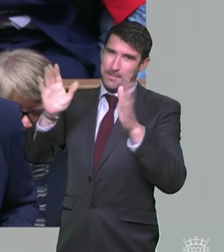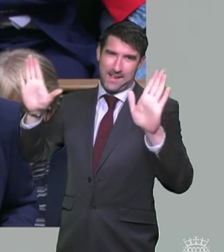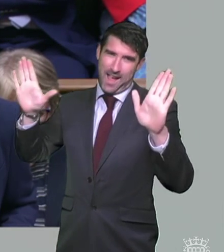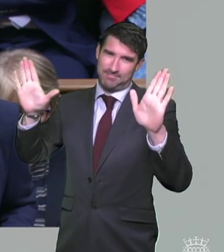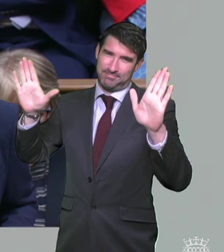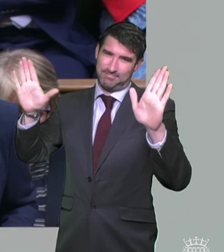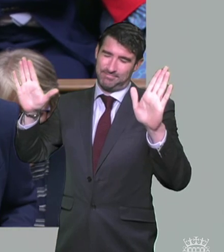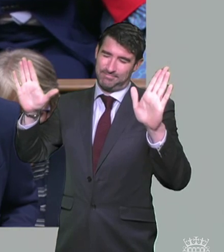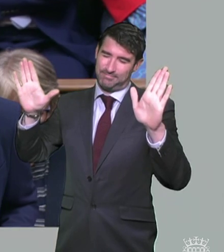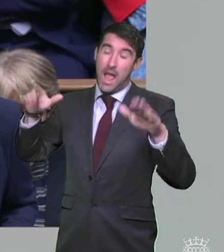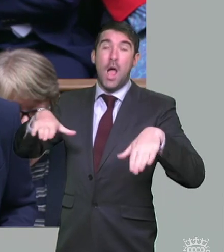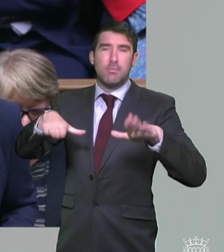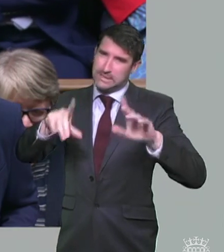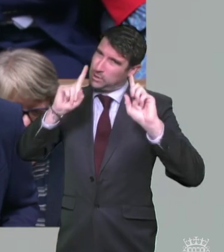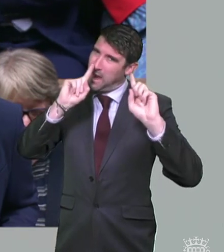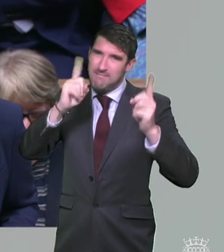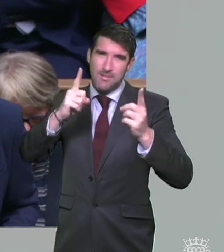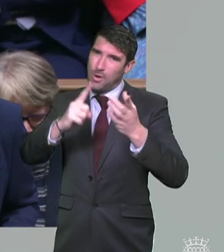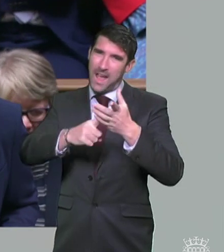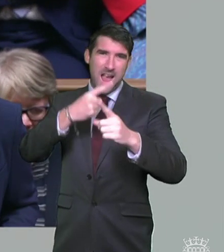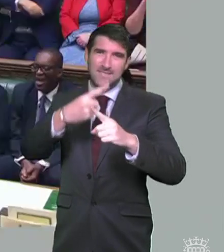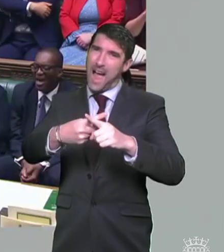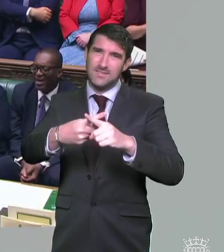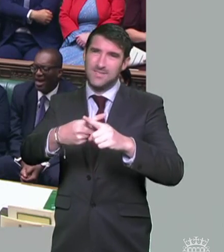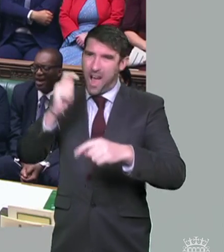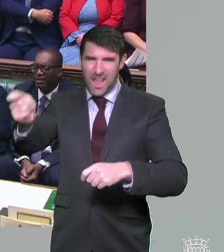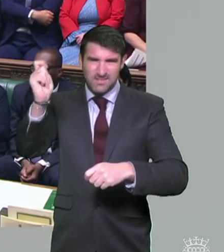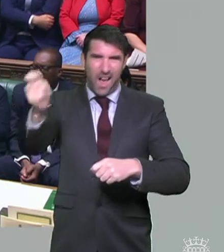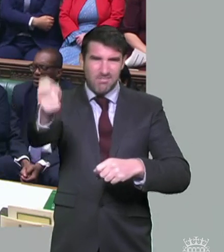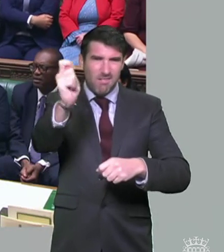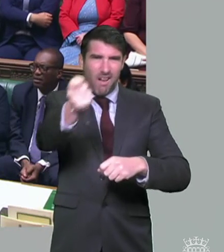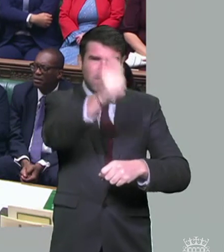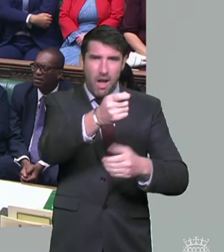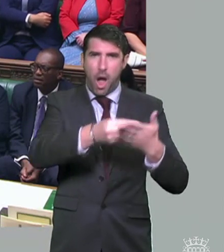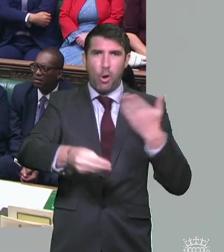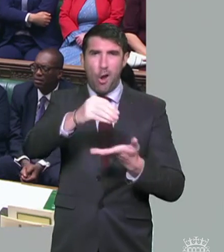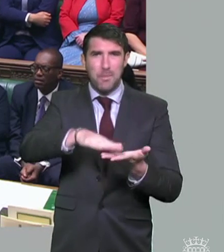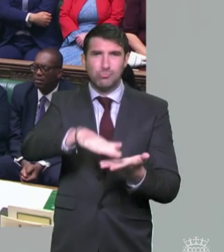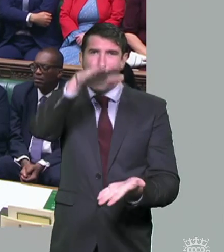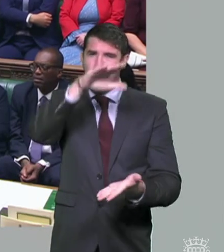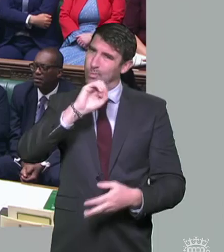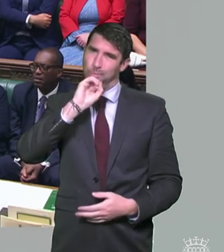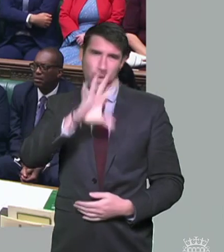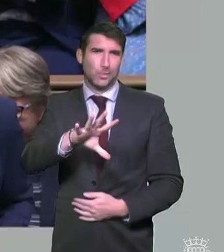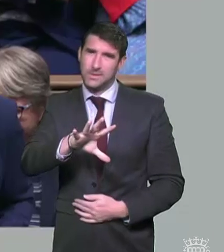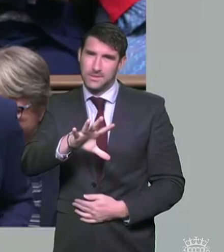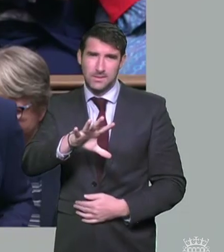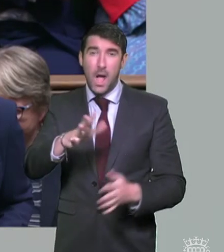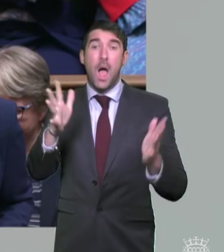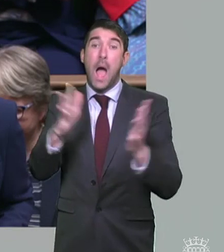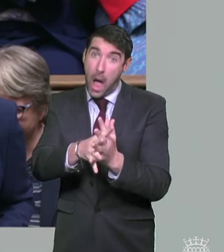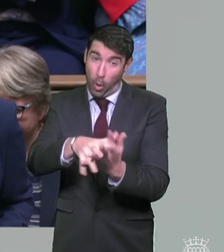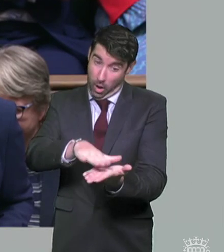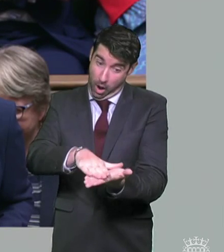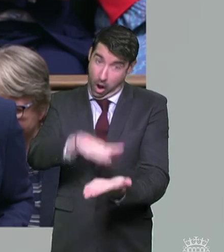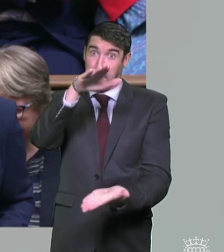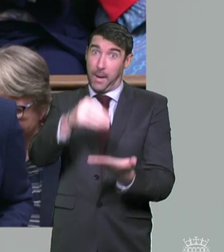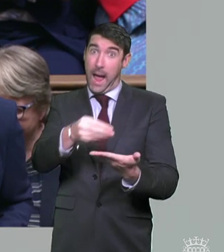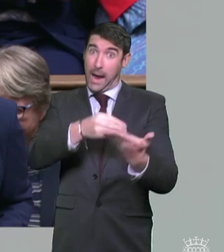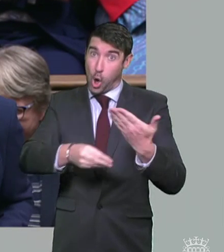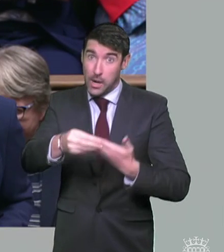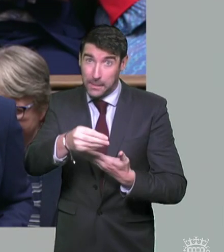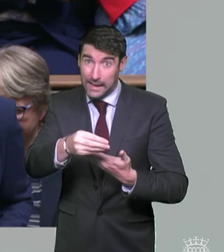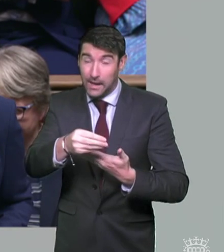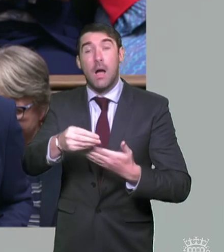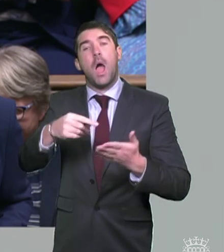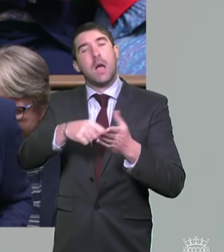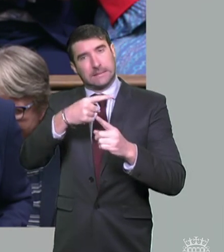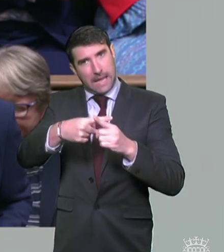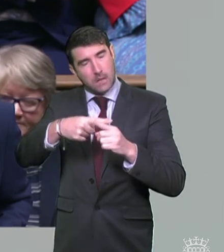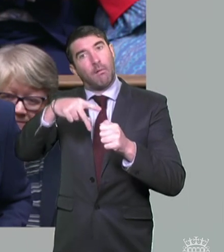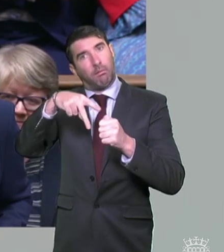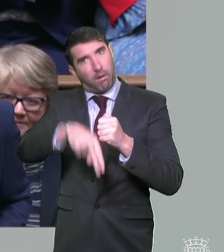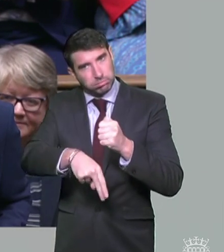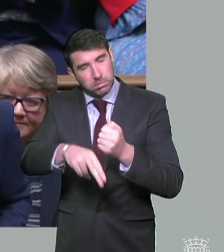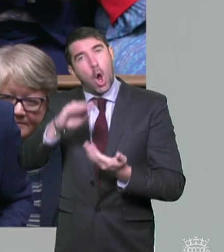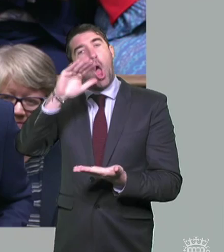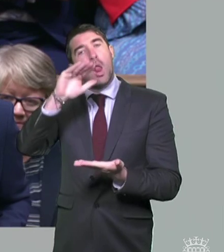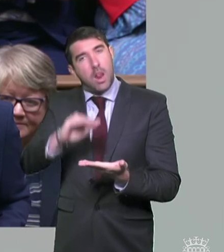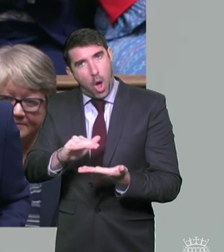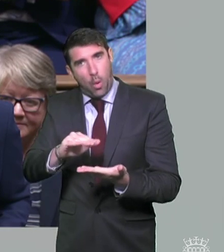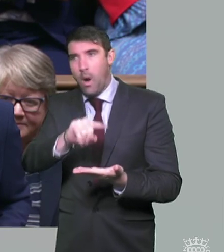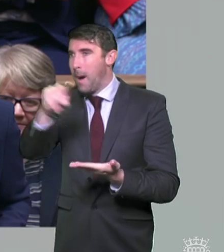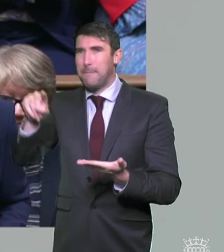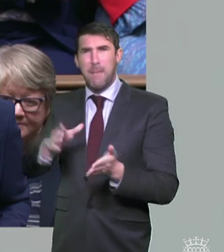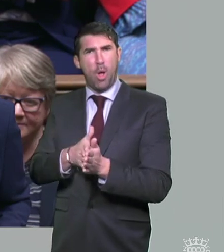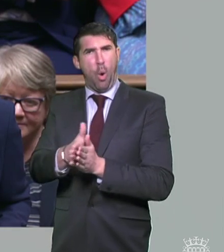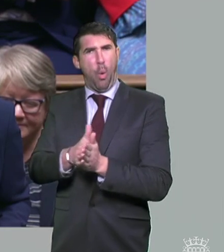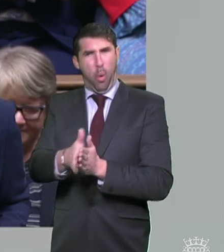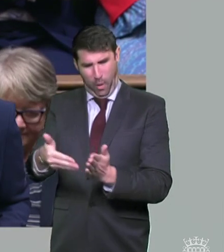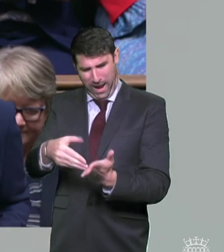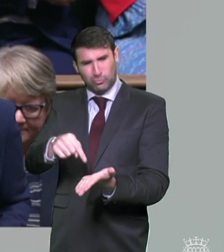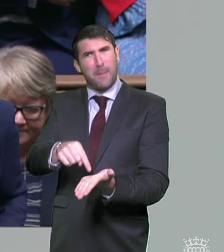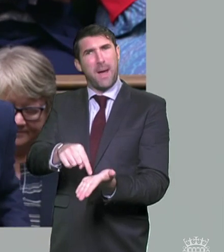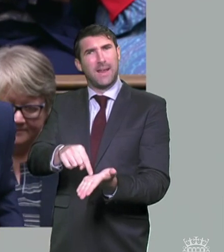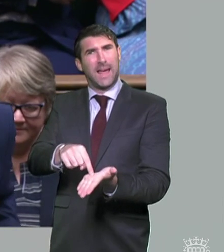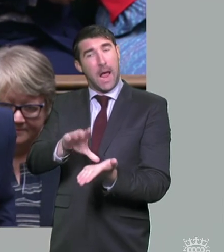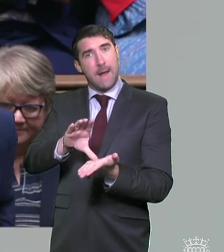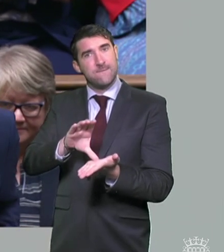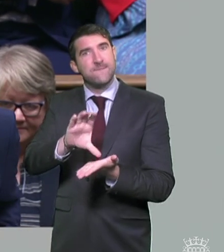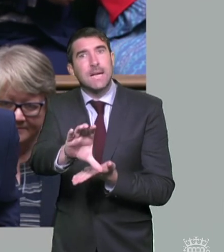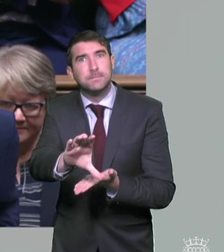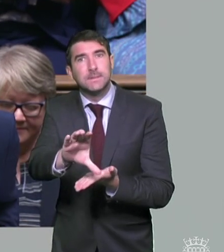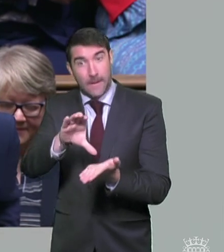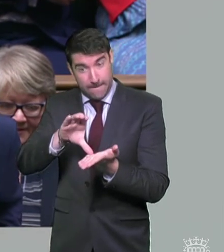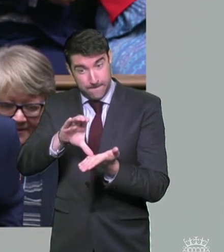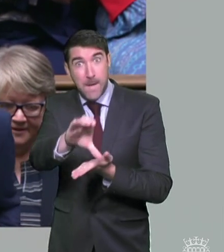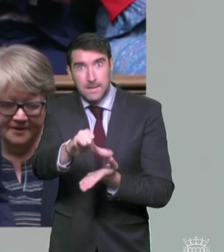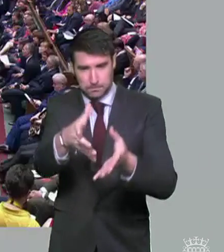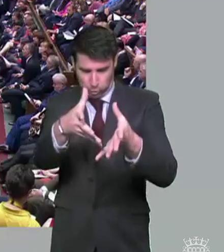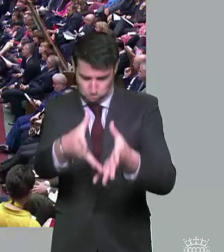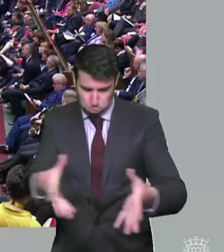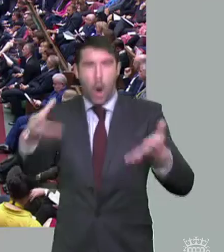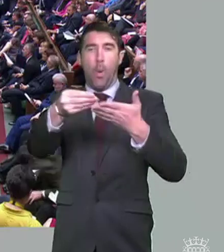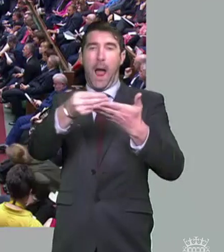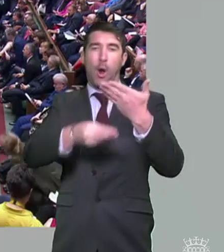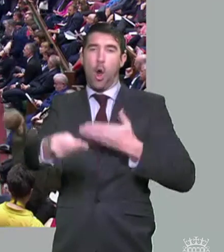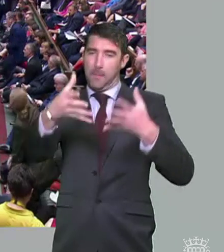The way we will grow our economy is by attracting investment, keeping taxes low, and delivering the reforms to build projects quicker—that is the way that we will create jobs and opportunities across our country.